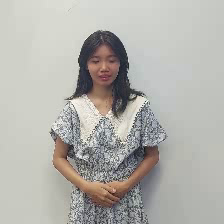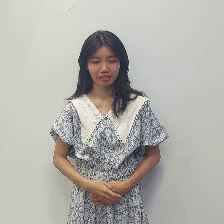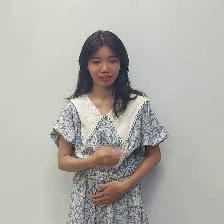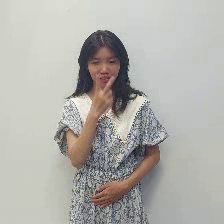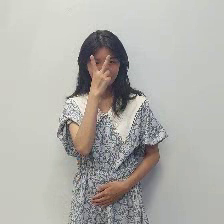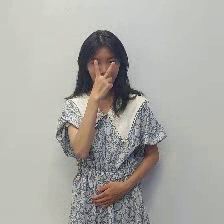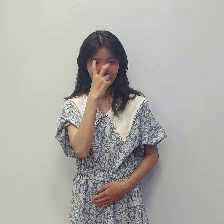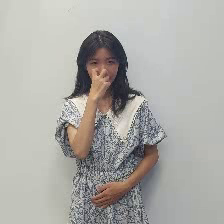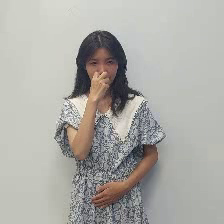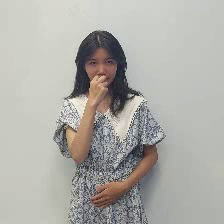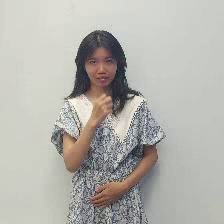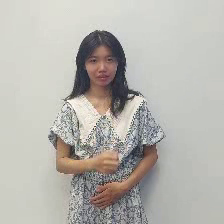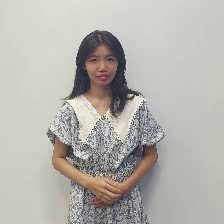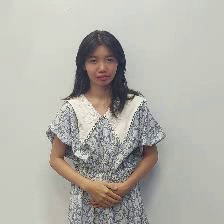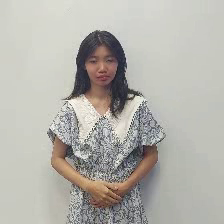Khóc